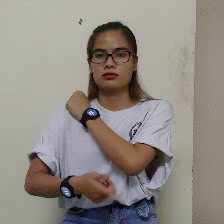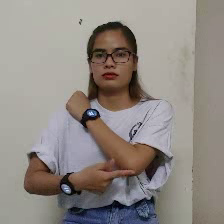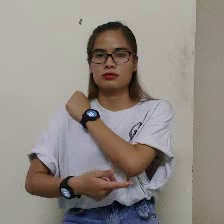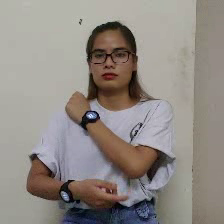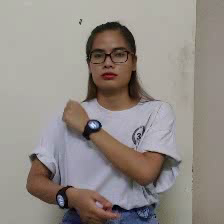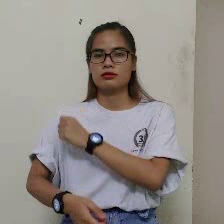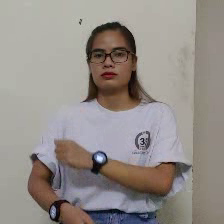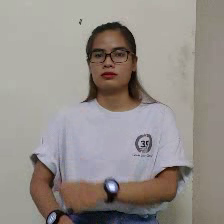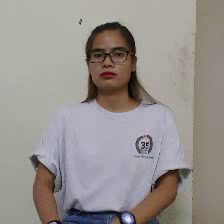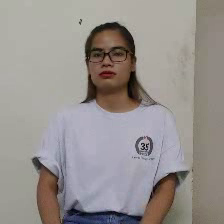Cám dỗ